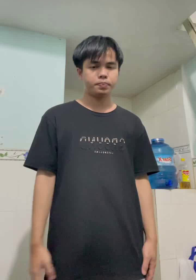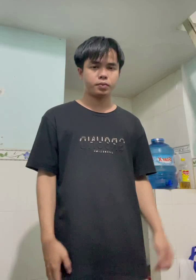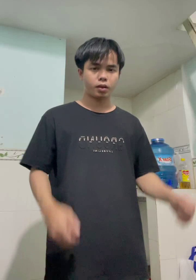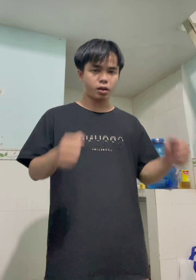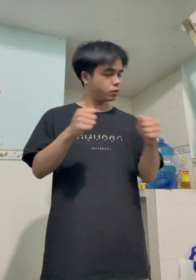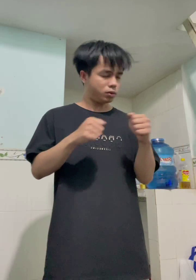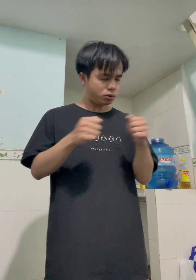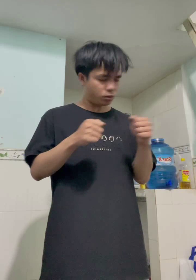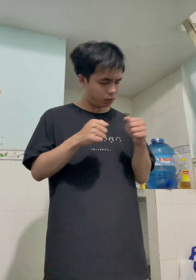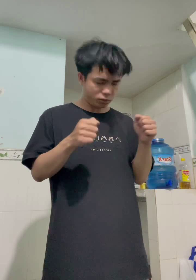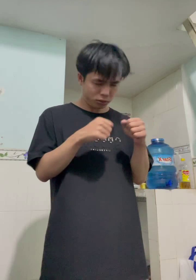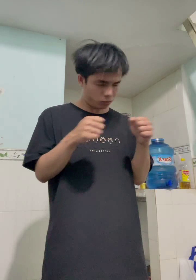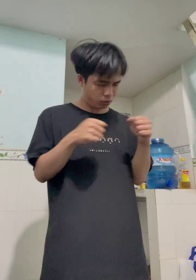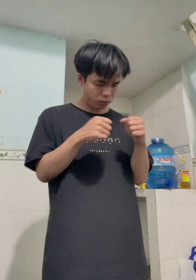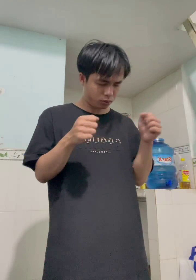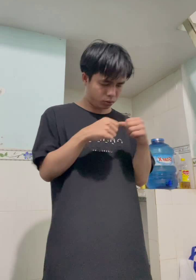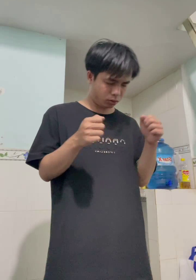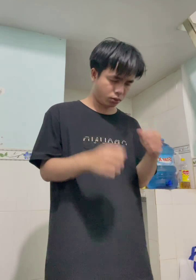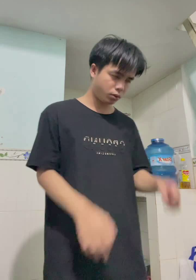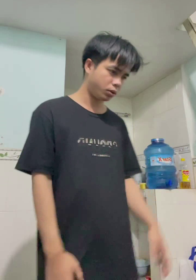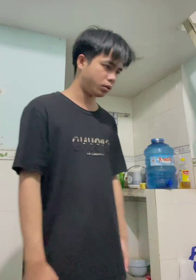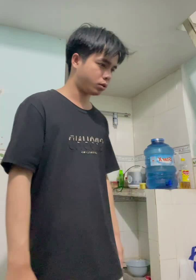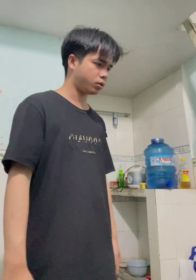lanh